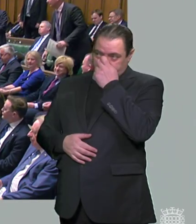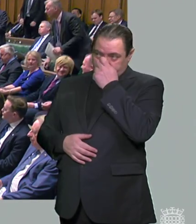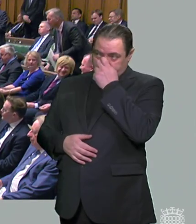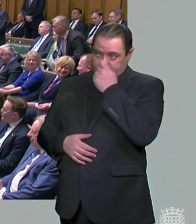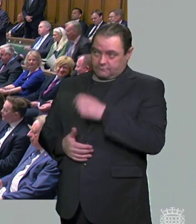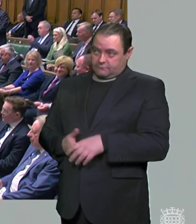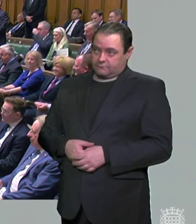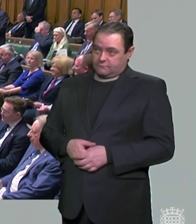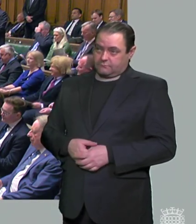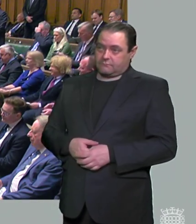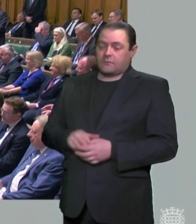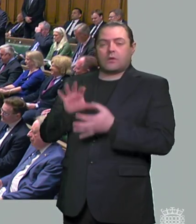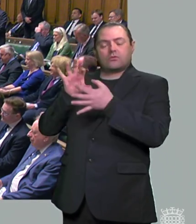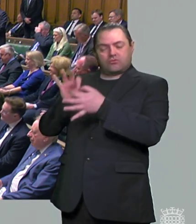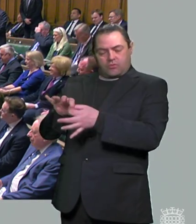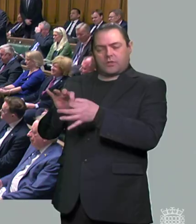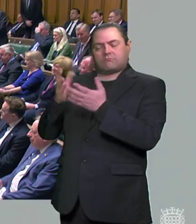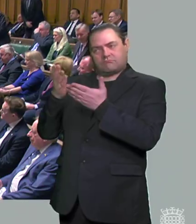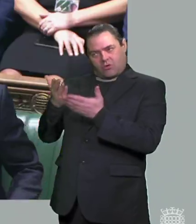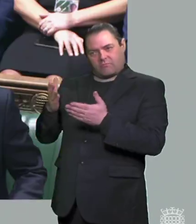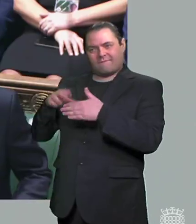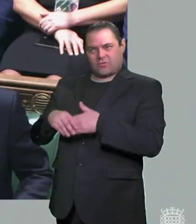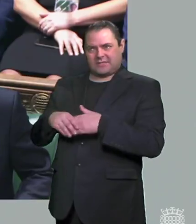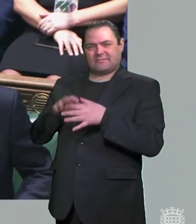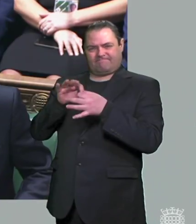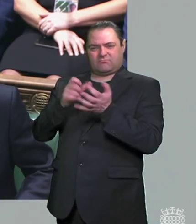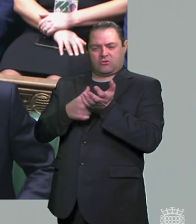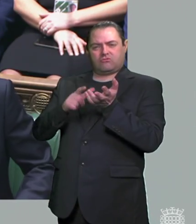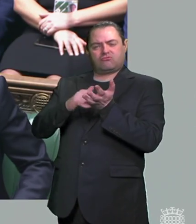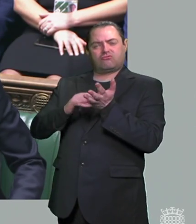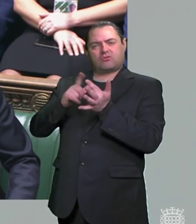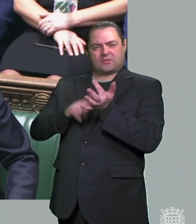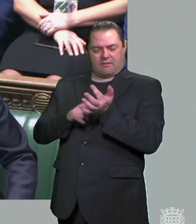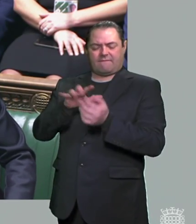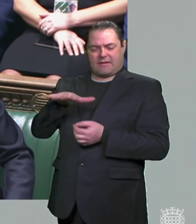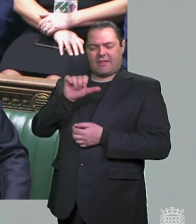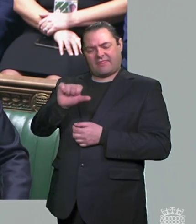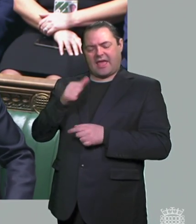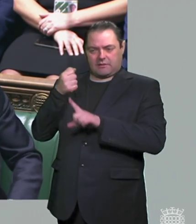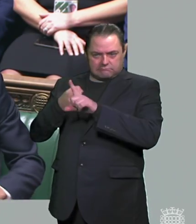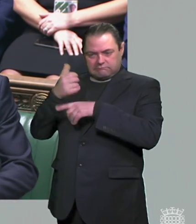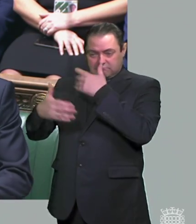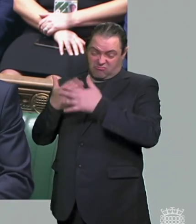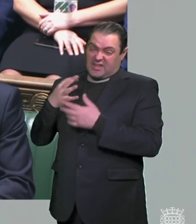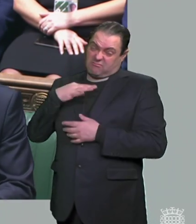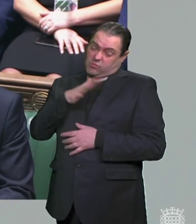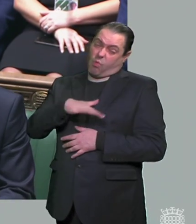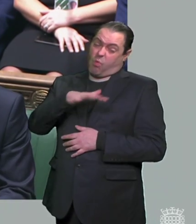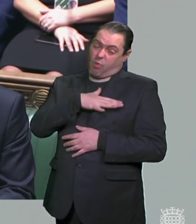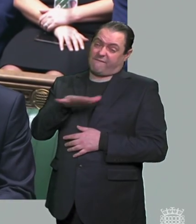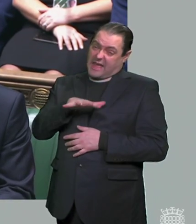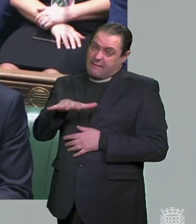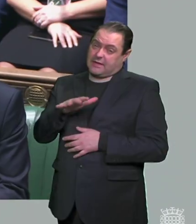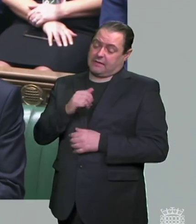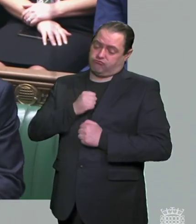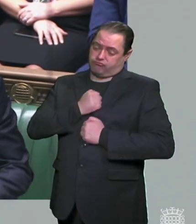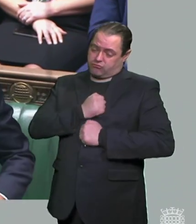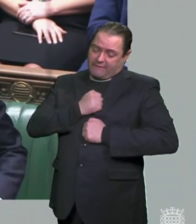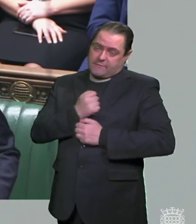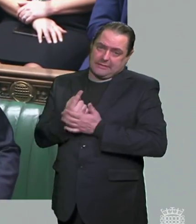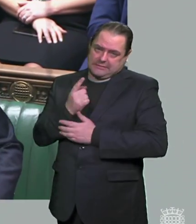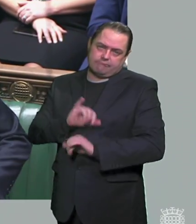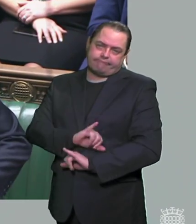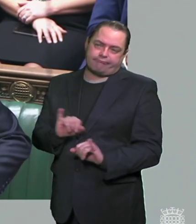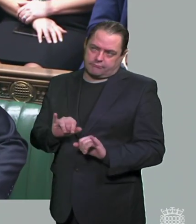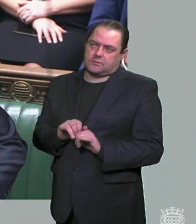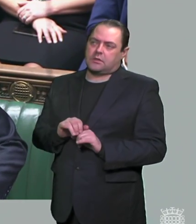I join my honourable Friend in paying tribute to the Russell family for their tireless and dignified campaigning on behalf of all families who have been bereaved in such tragic circumstances.